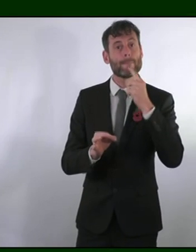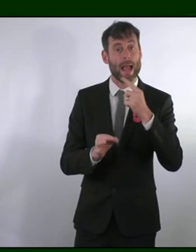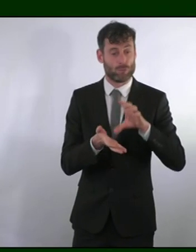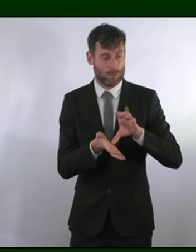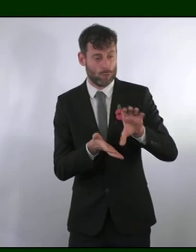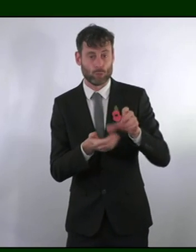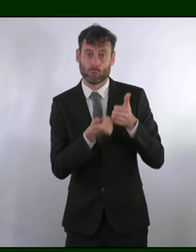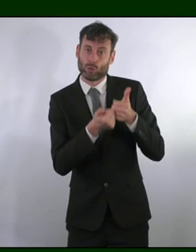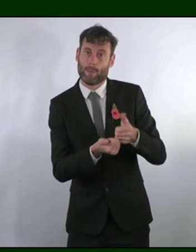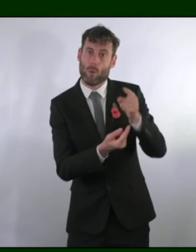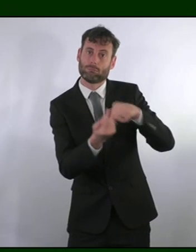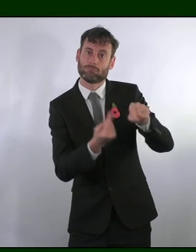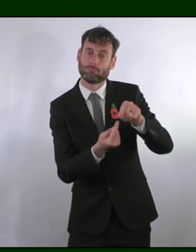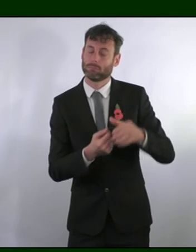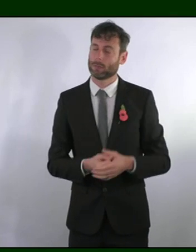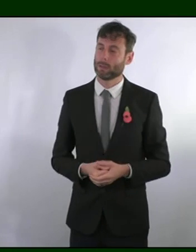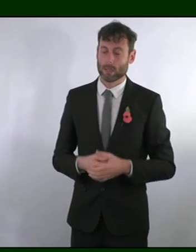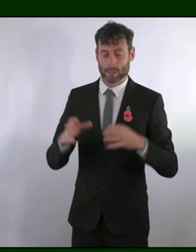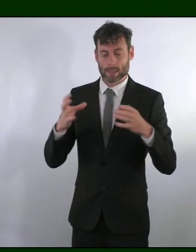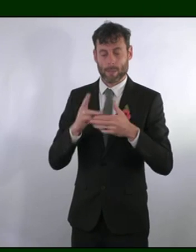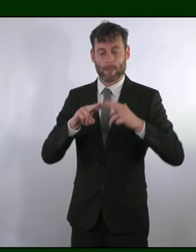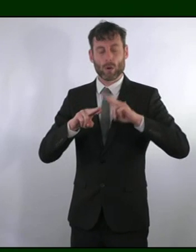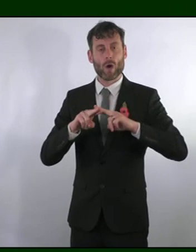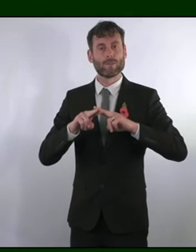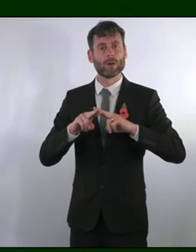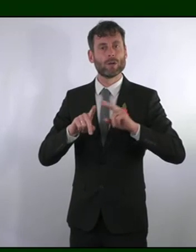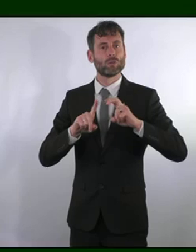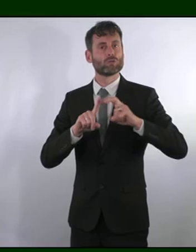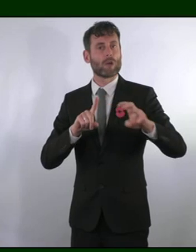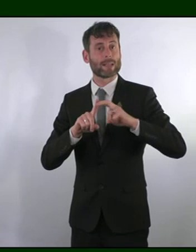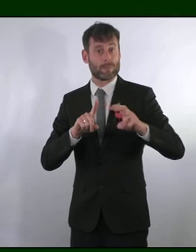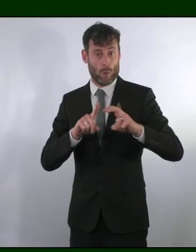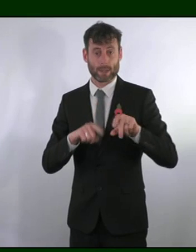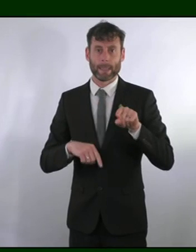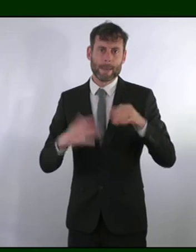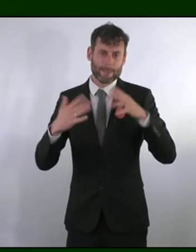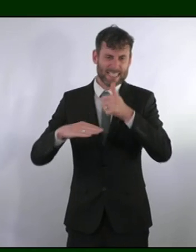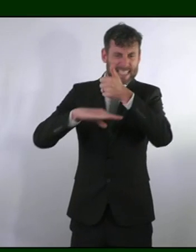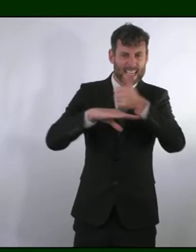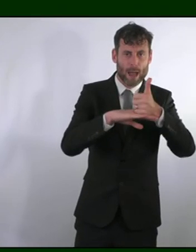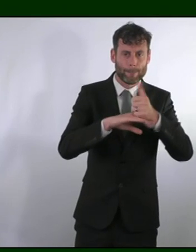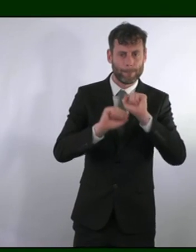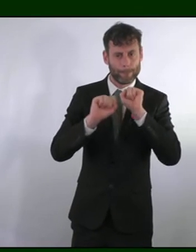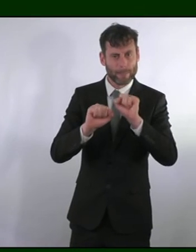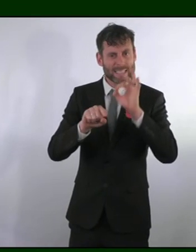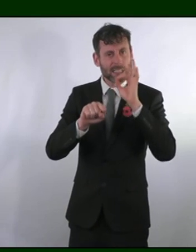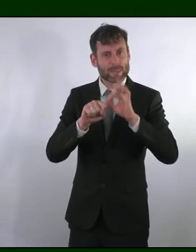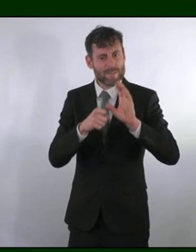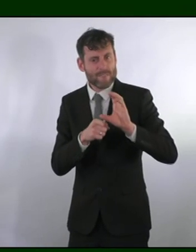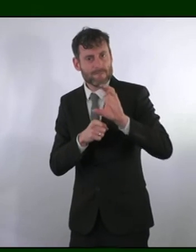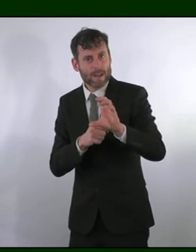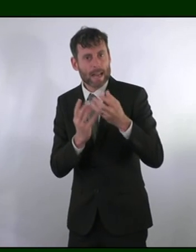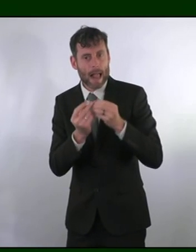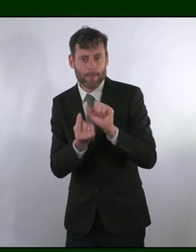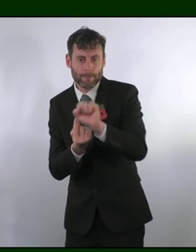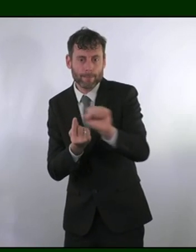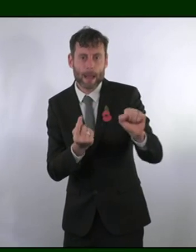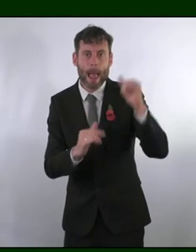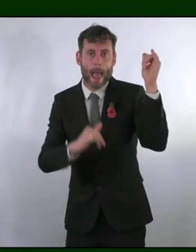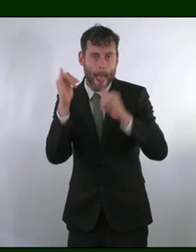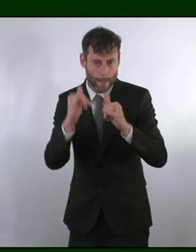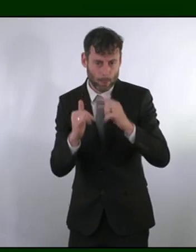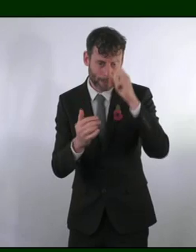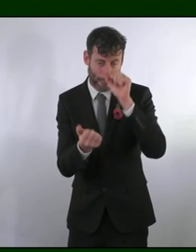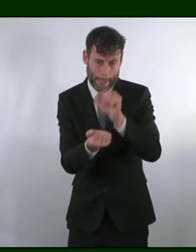The Department for Transport is also looking at giving bespoke support to particular regional airports to keep them going in these tough times.